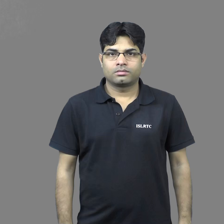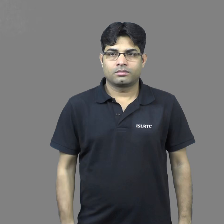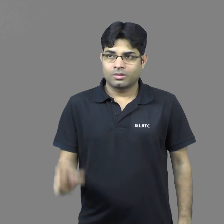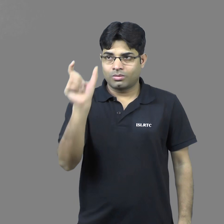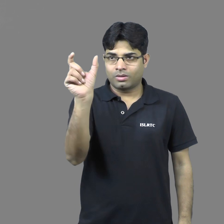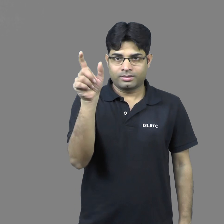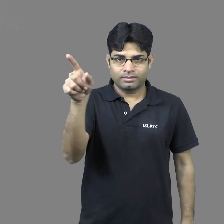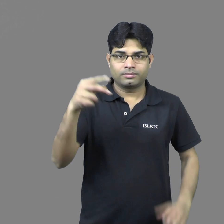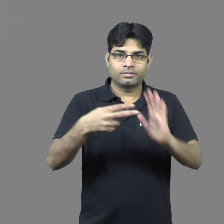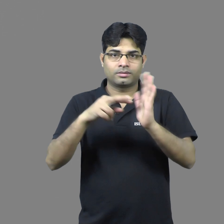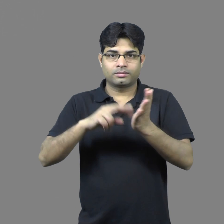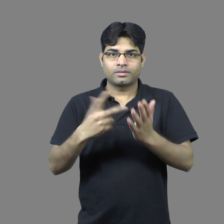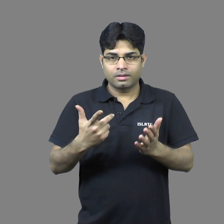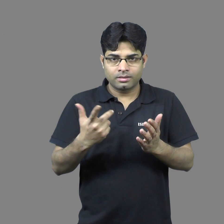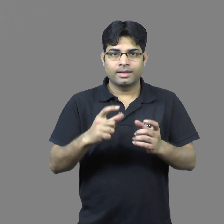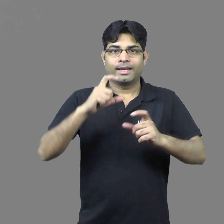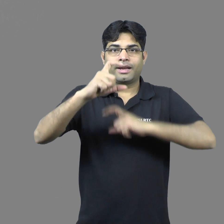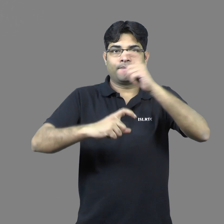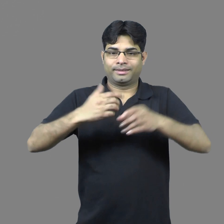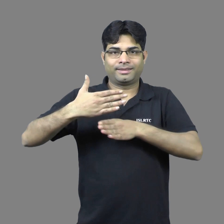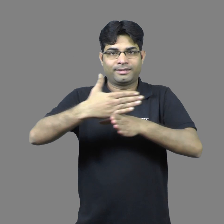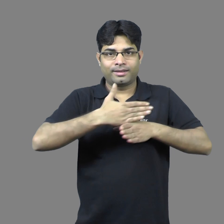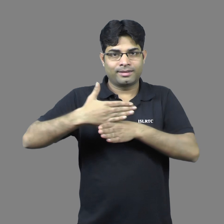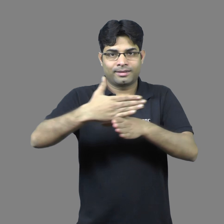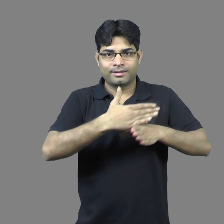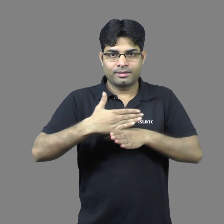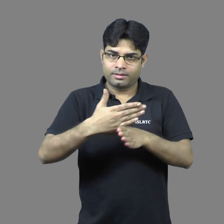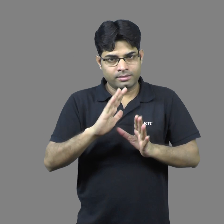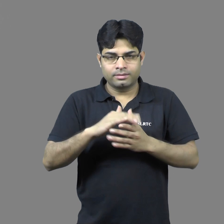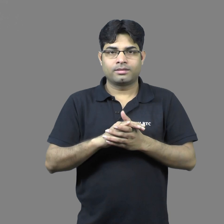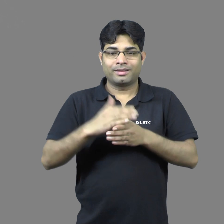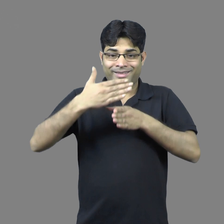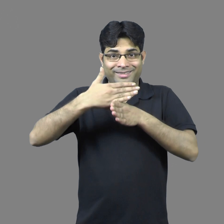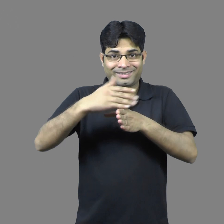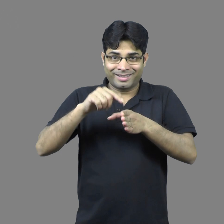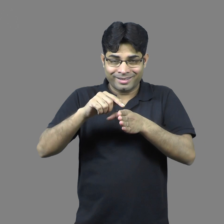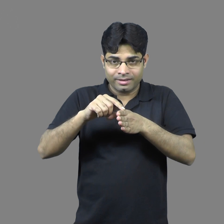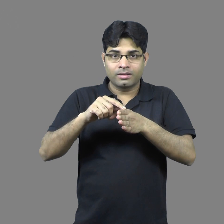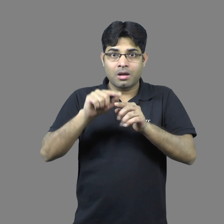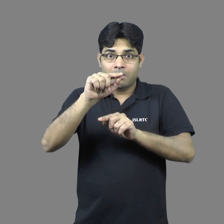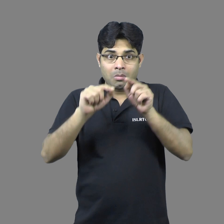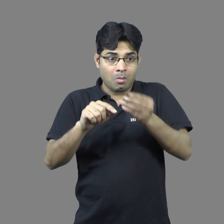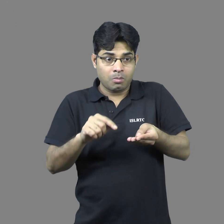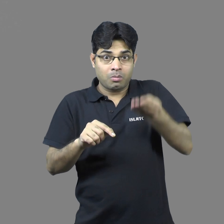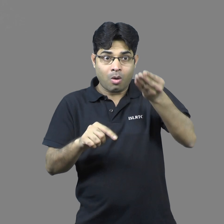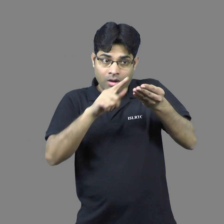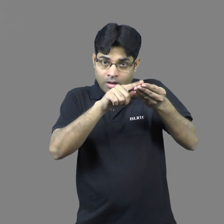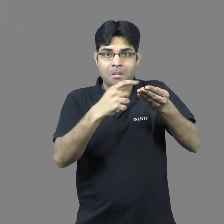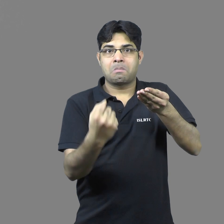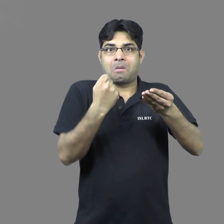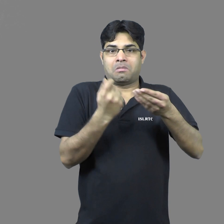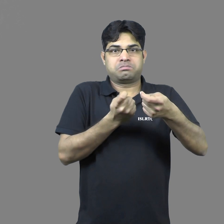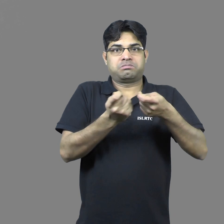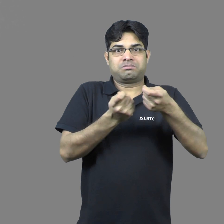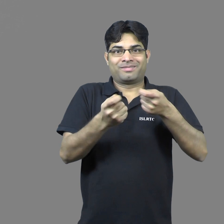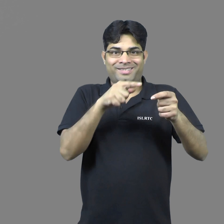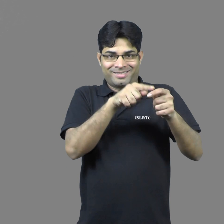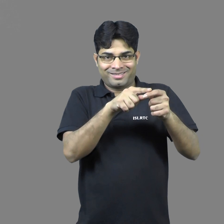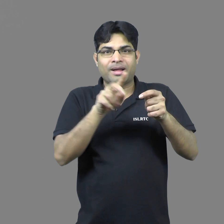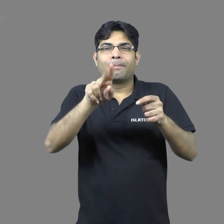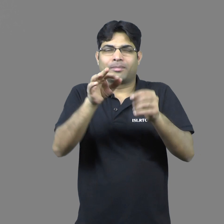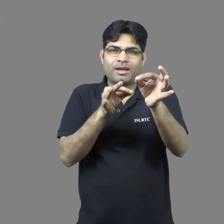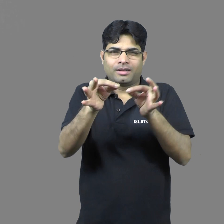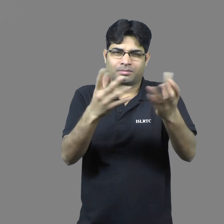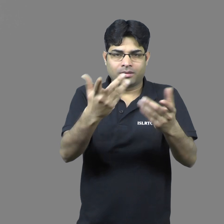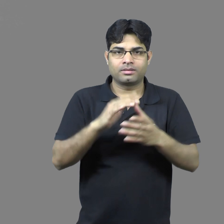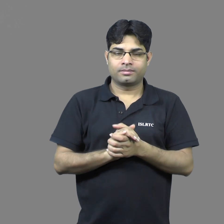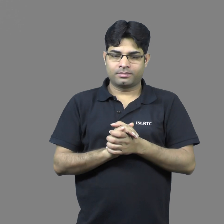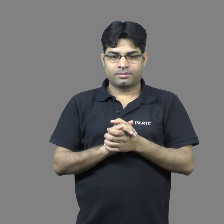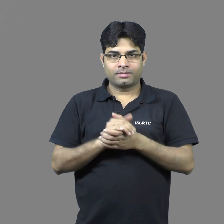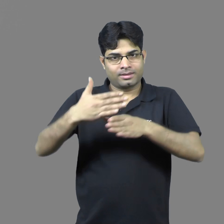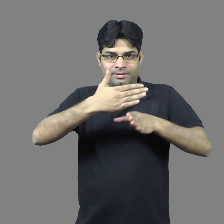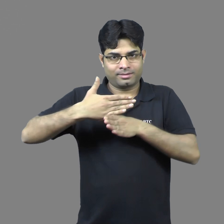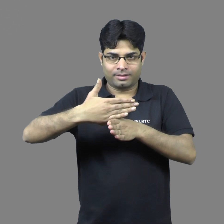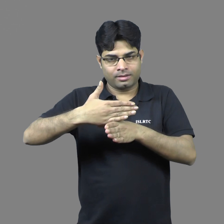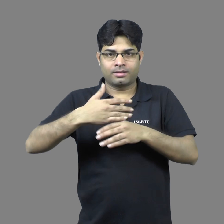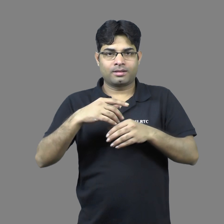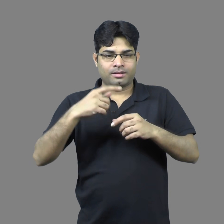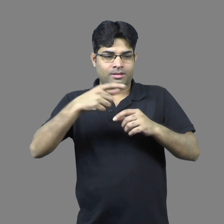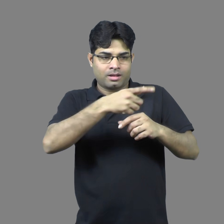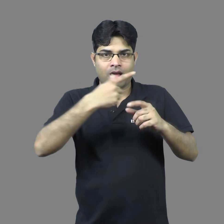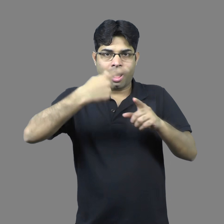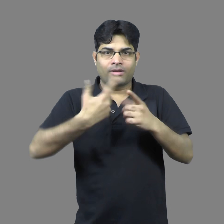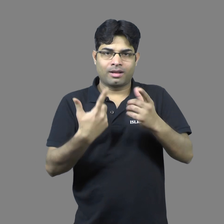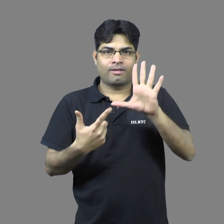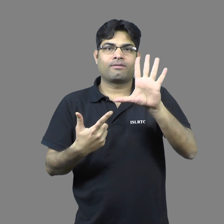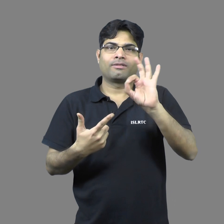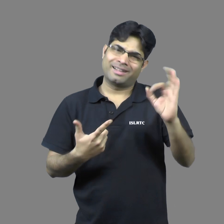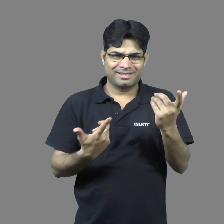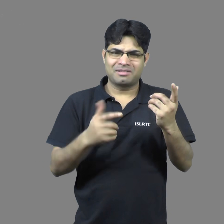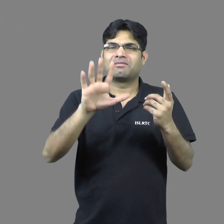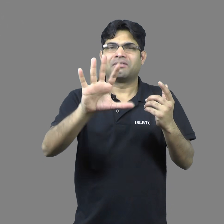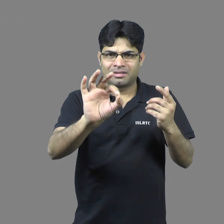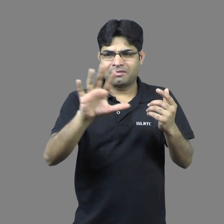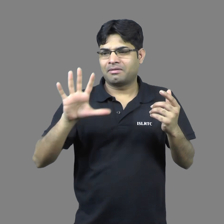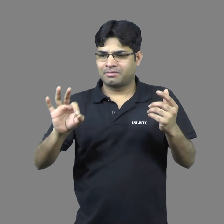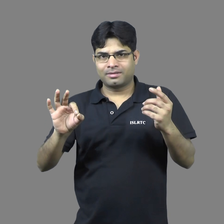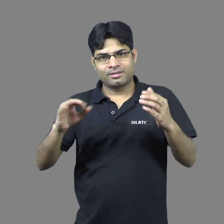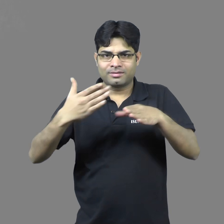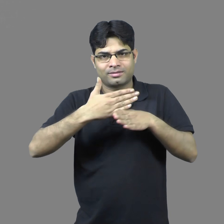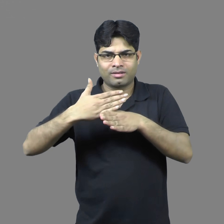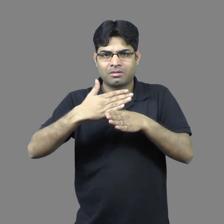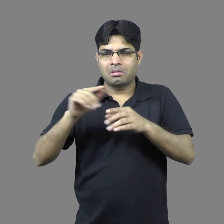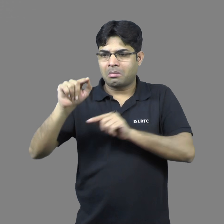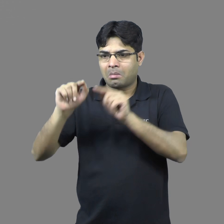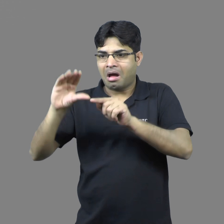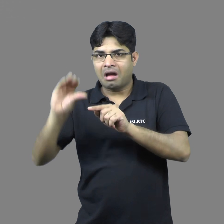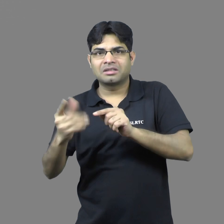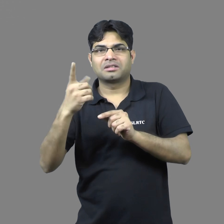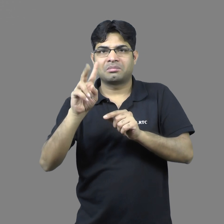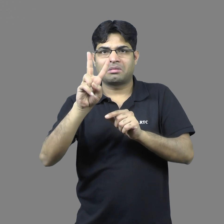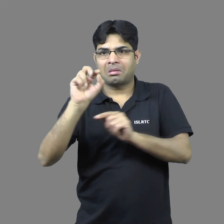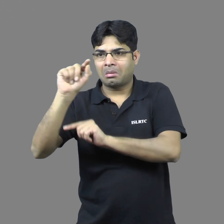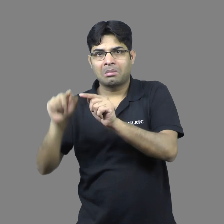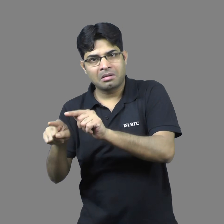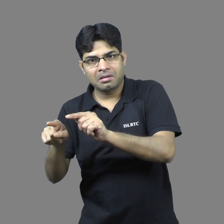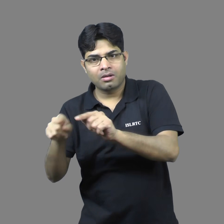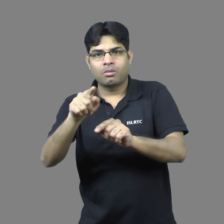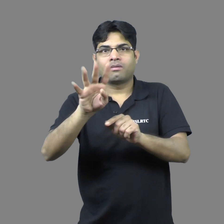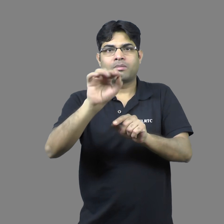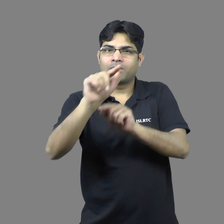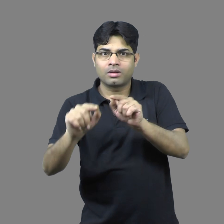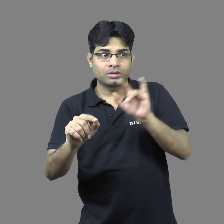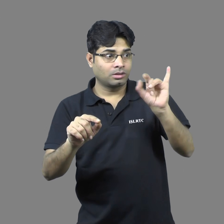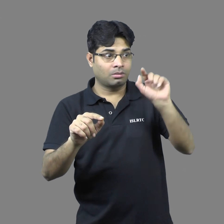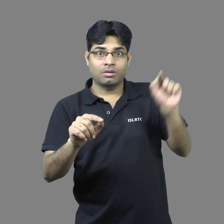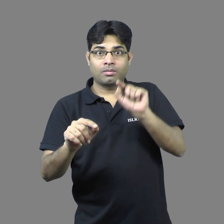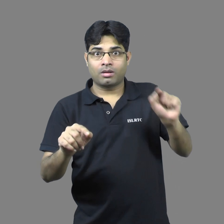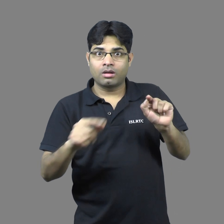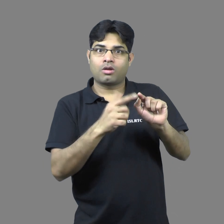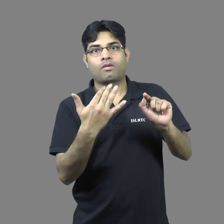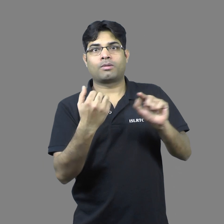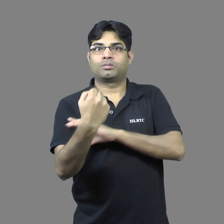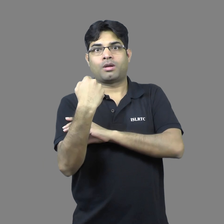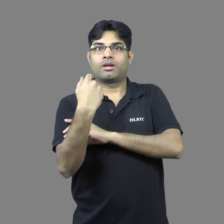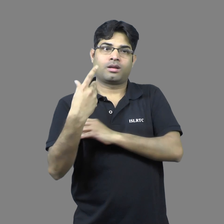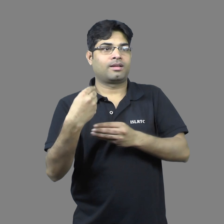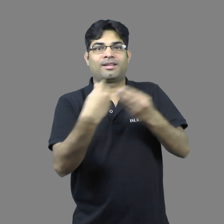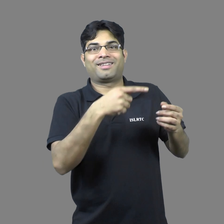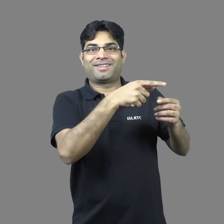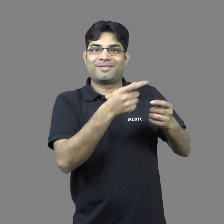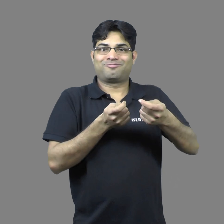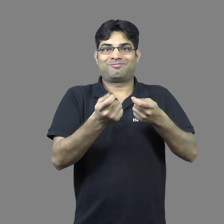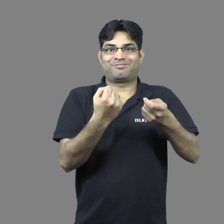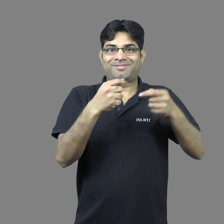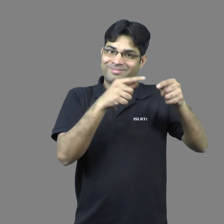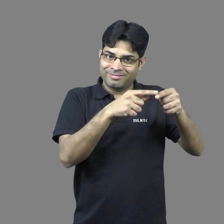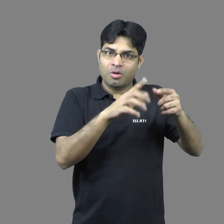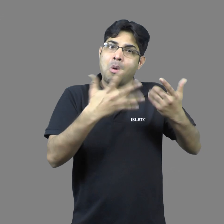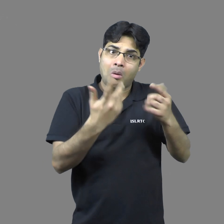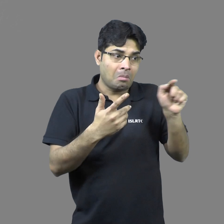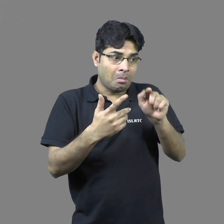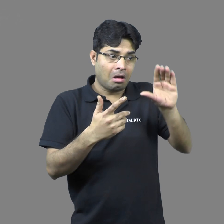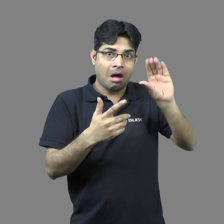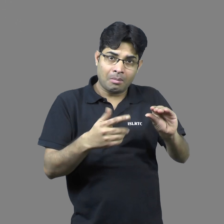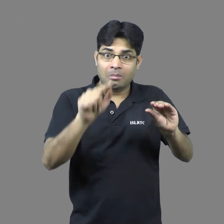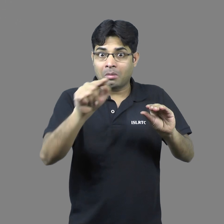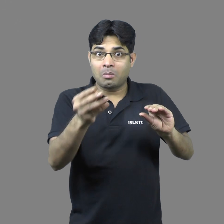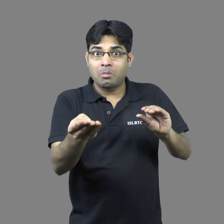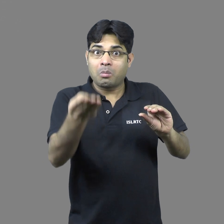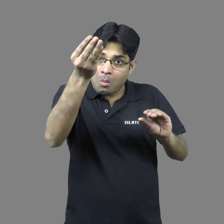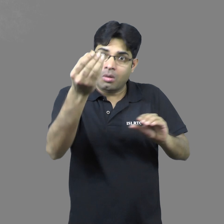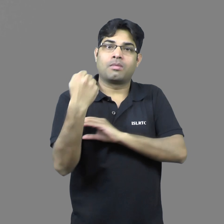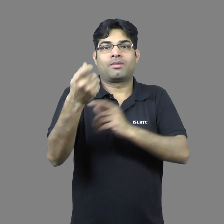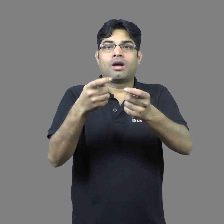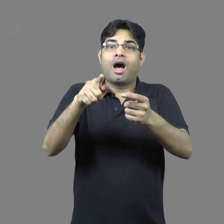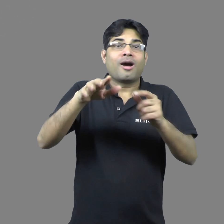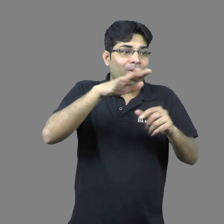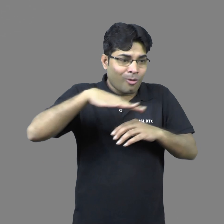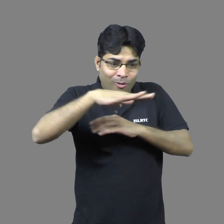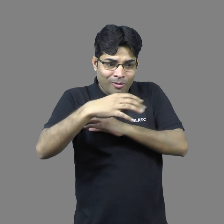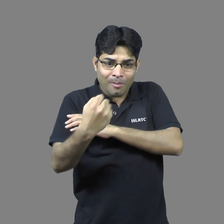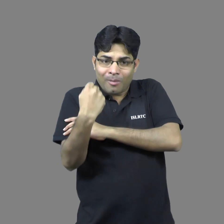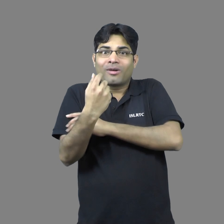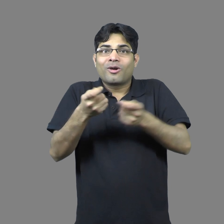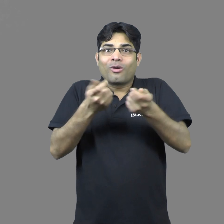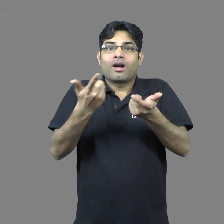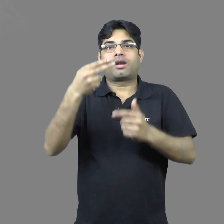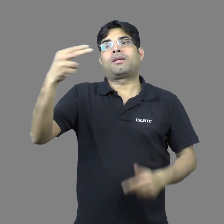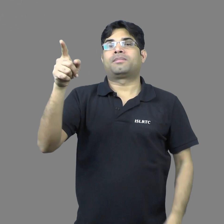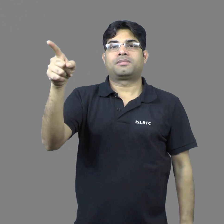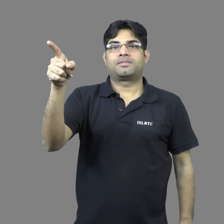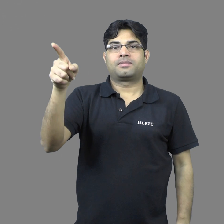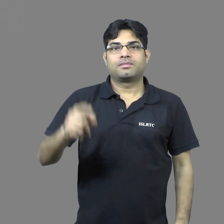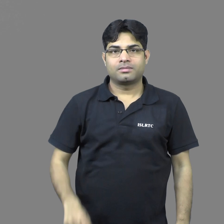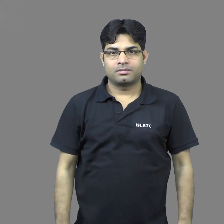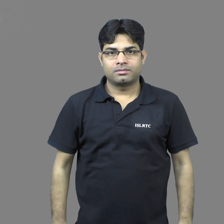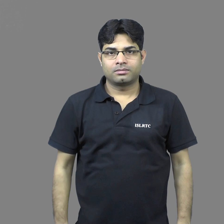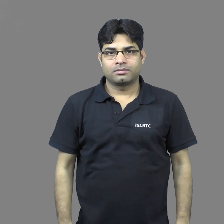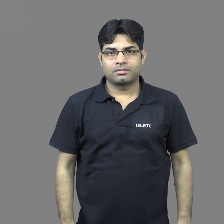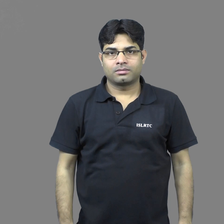Controlling Interest